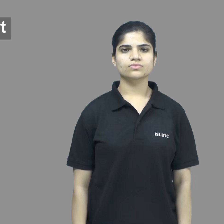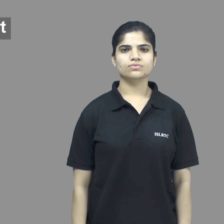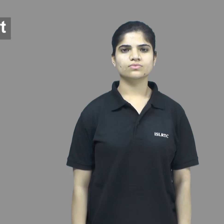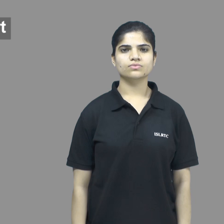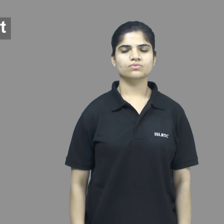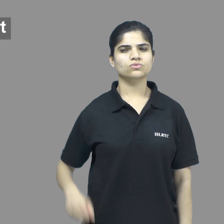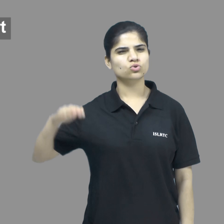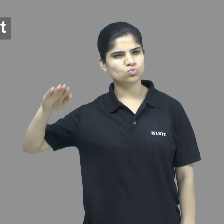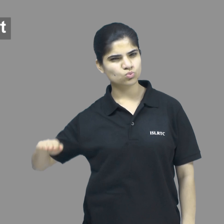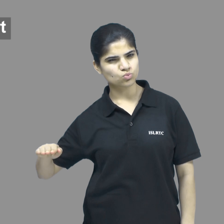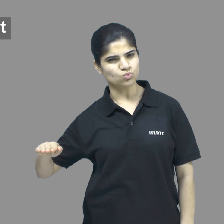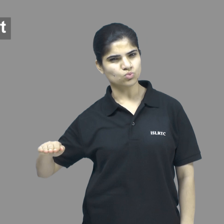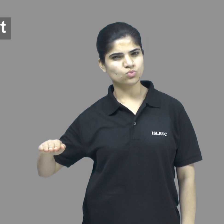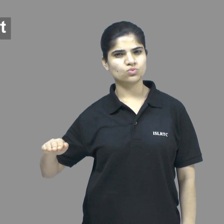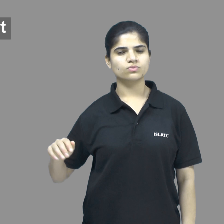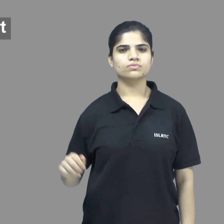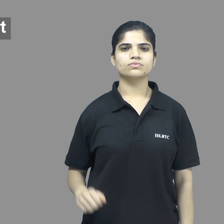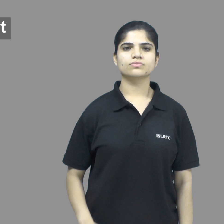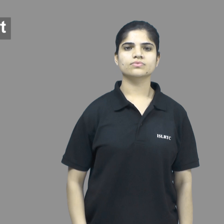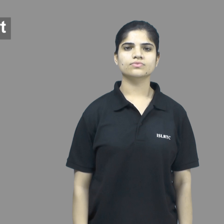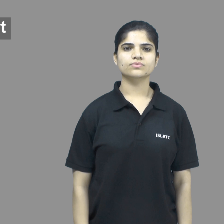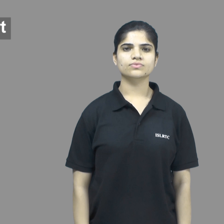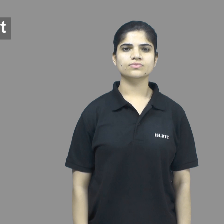Short